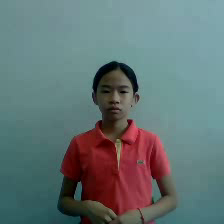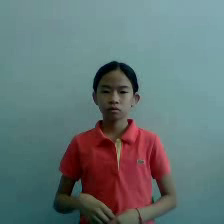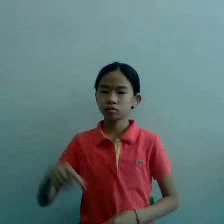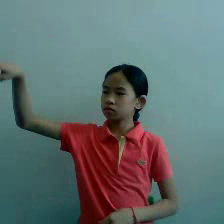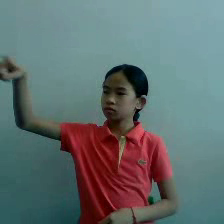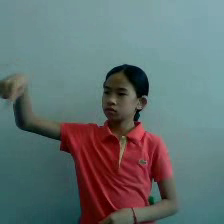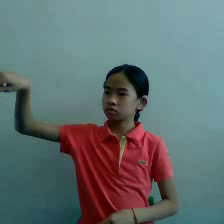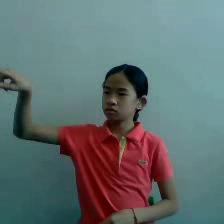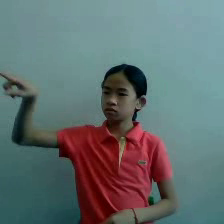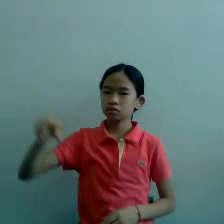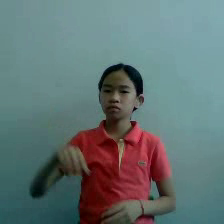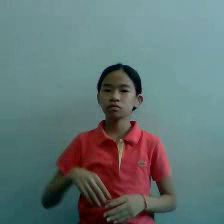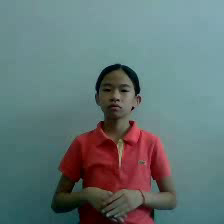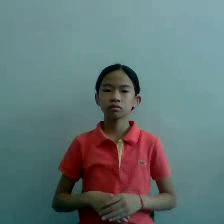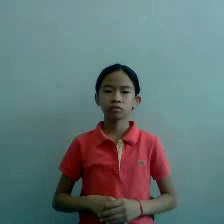Họ